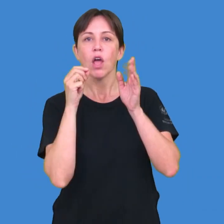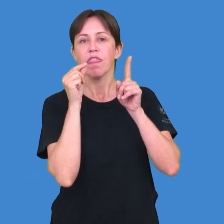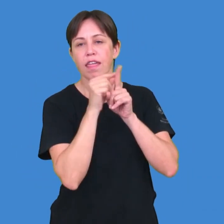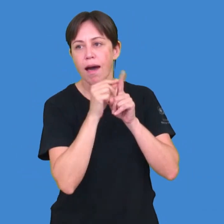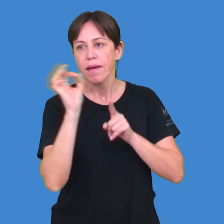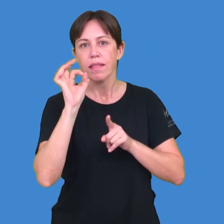diabetes